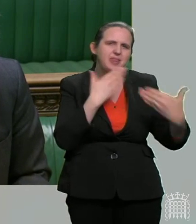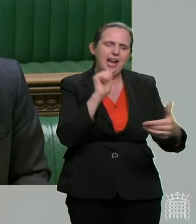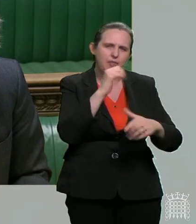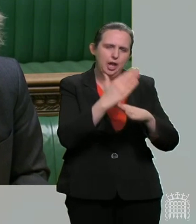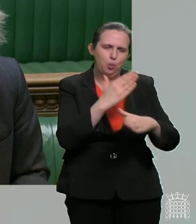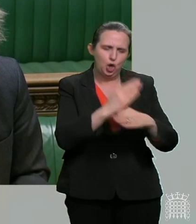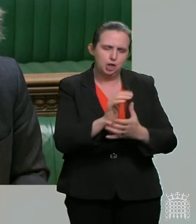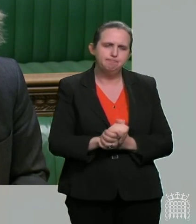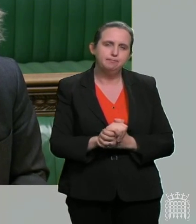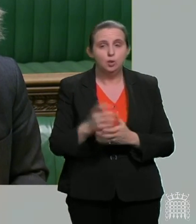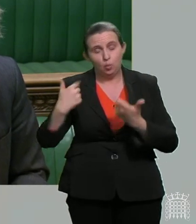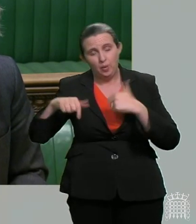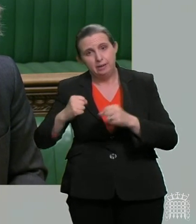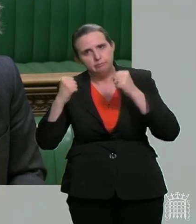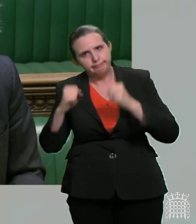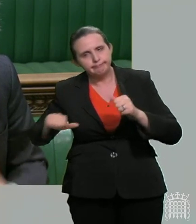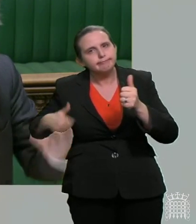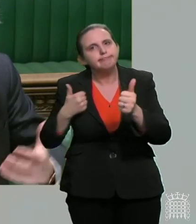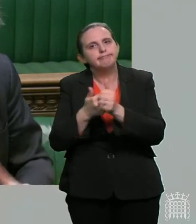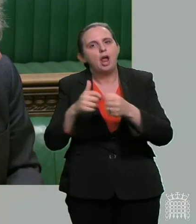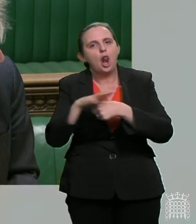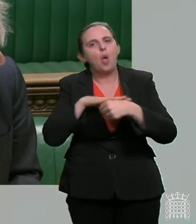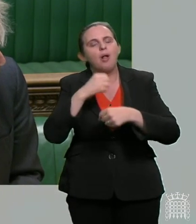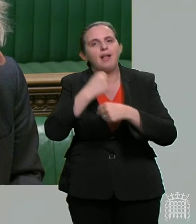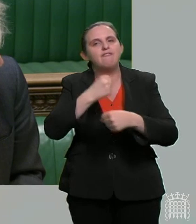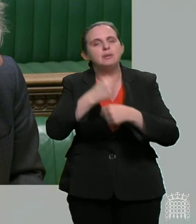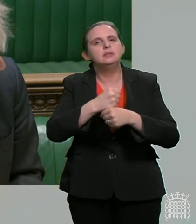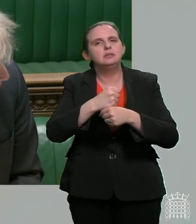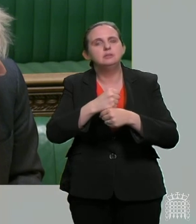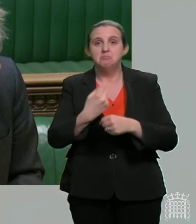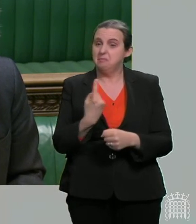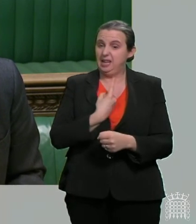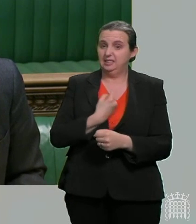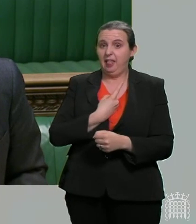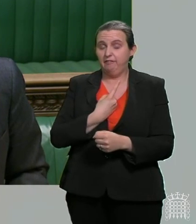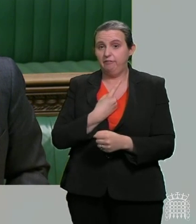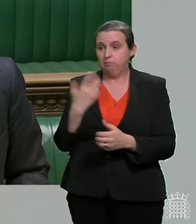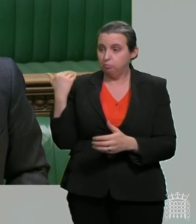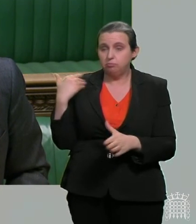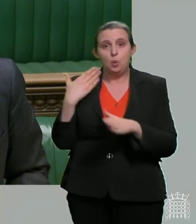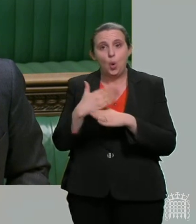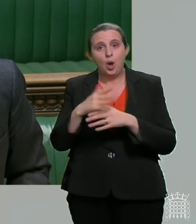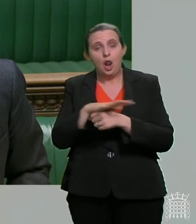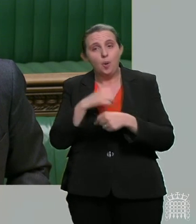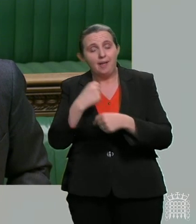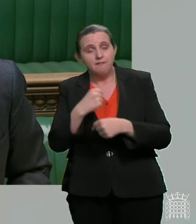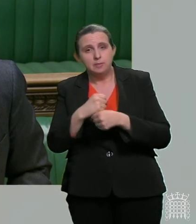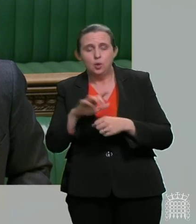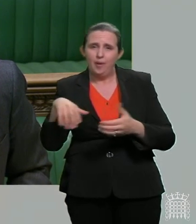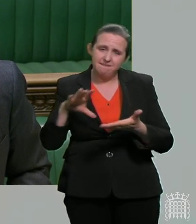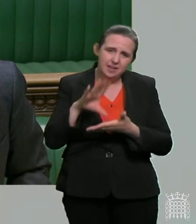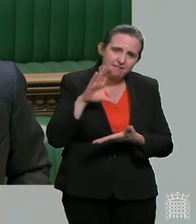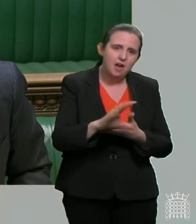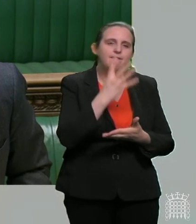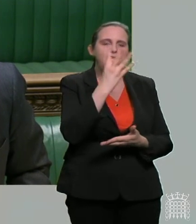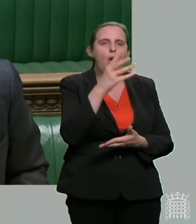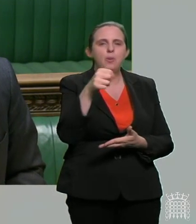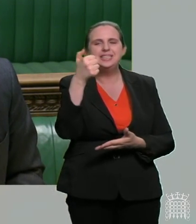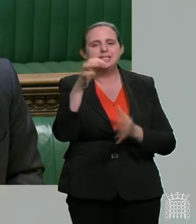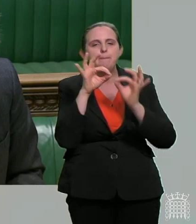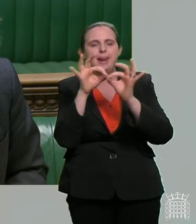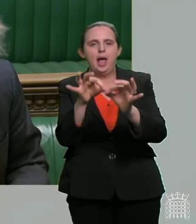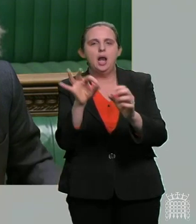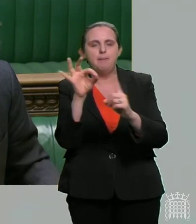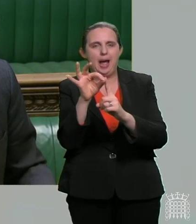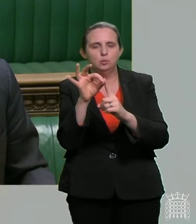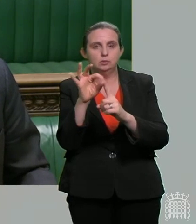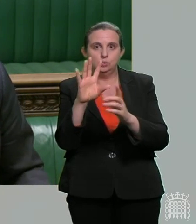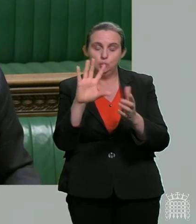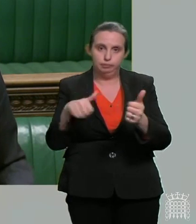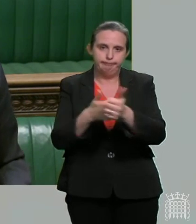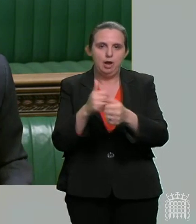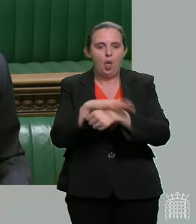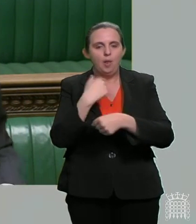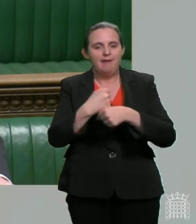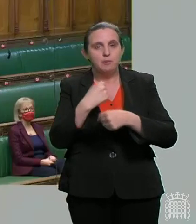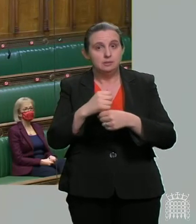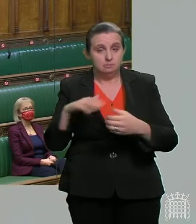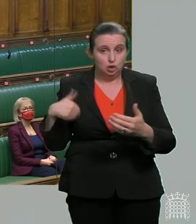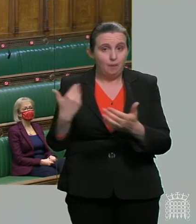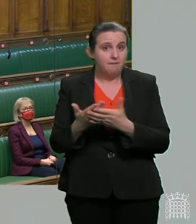Since we believe so strongly in local government, as a creature of local government myself, I am proud that we have invested £4.6 billion in supporting local government just so far in this pandemic.